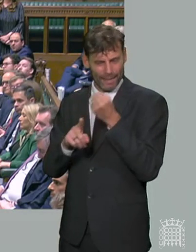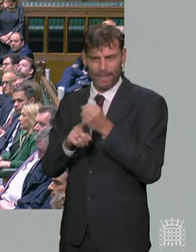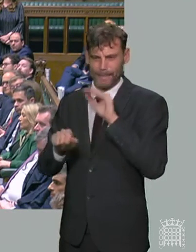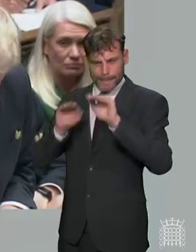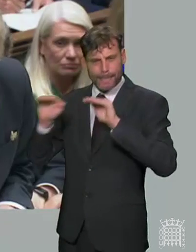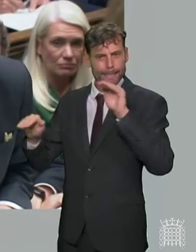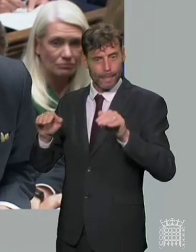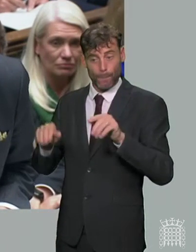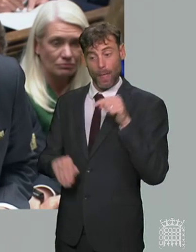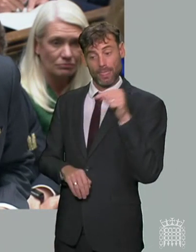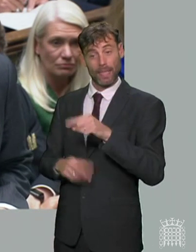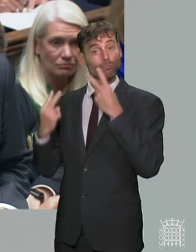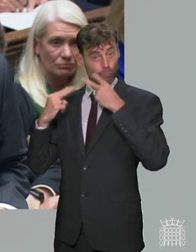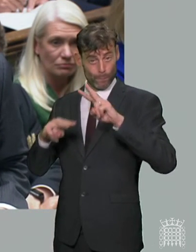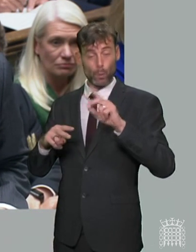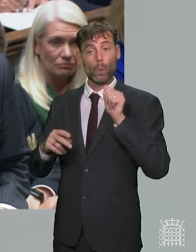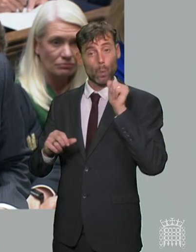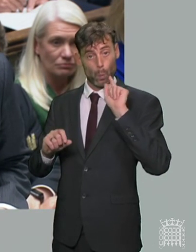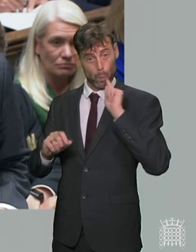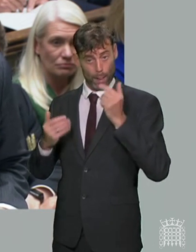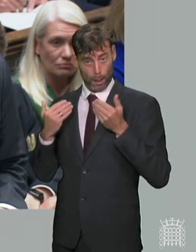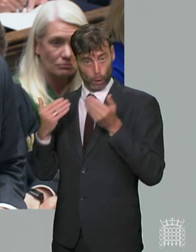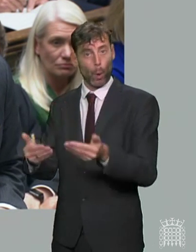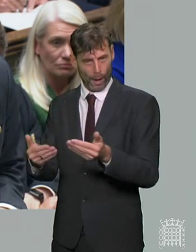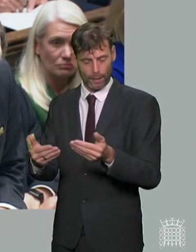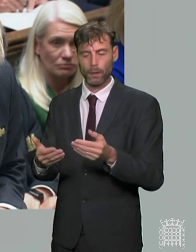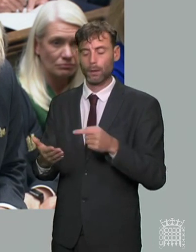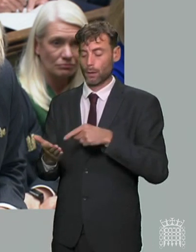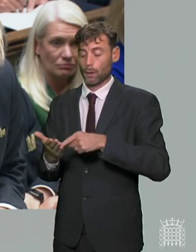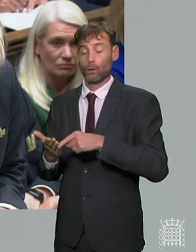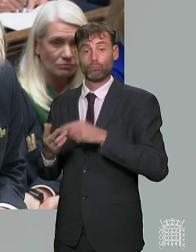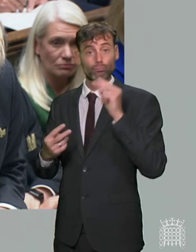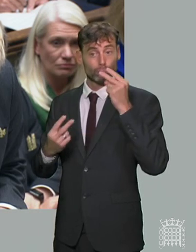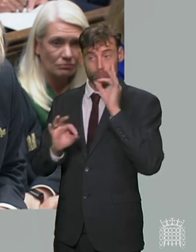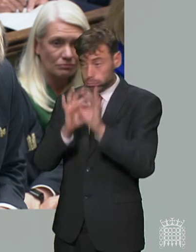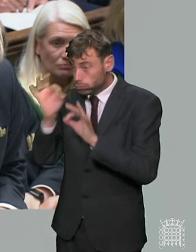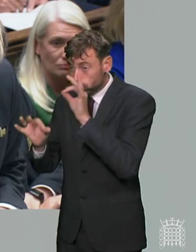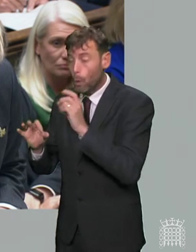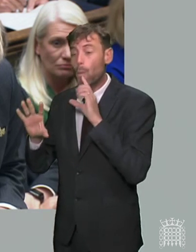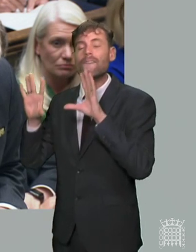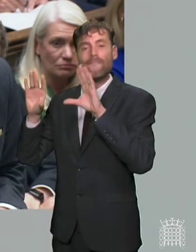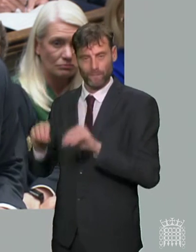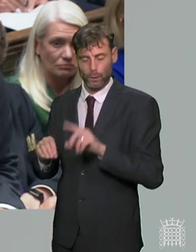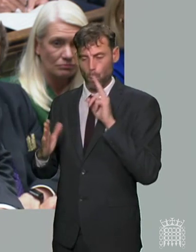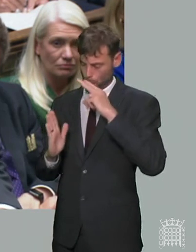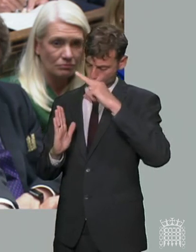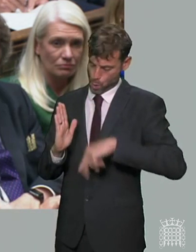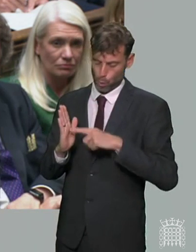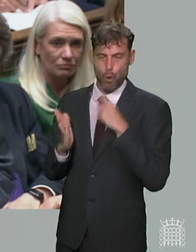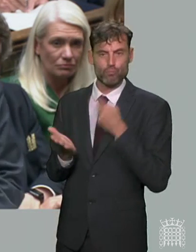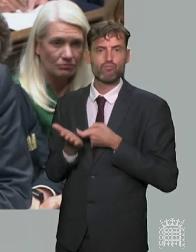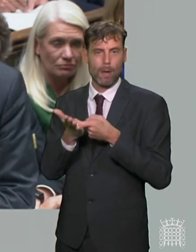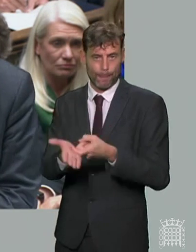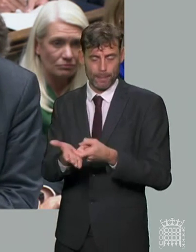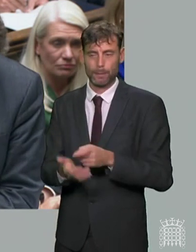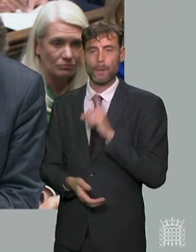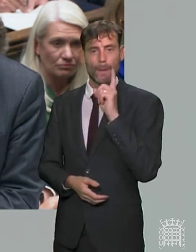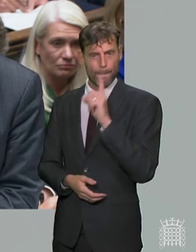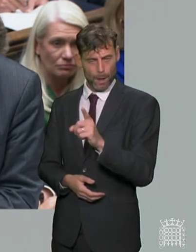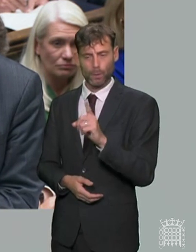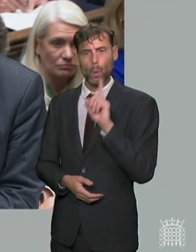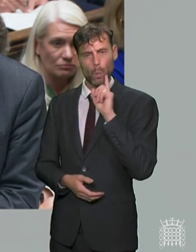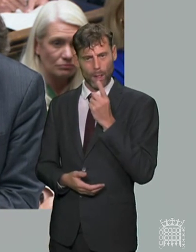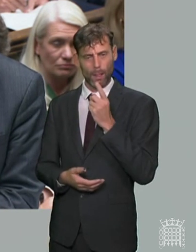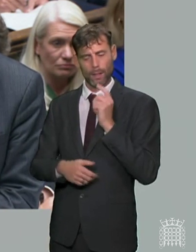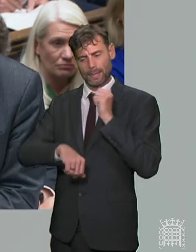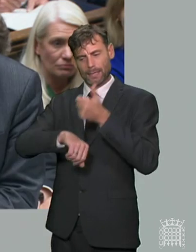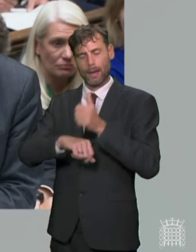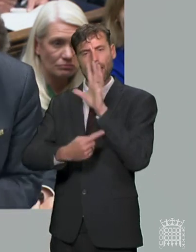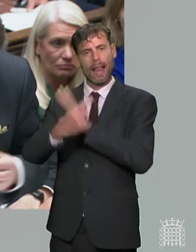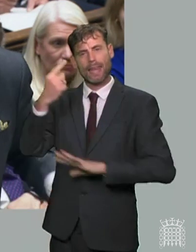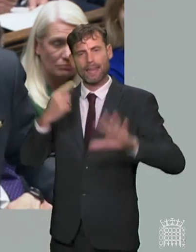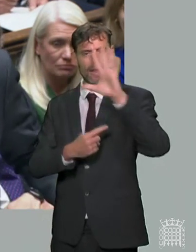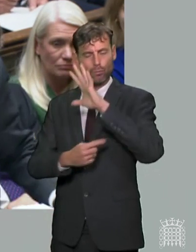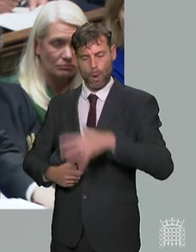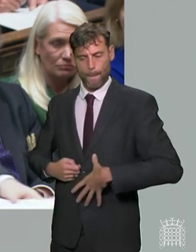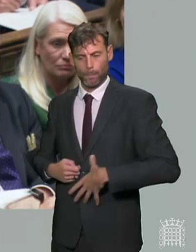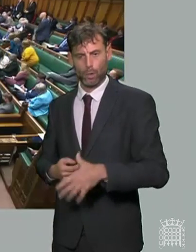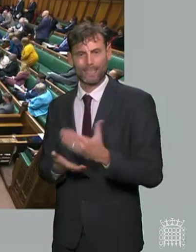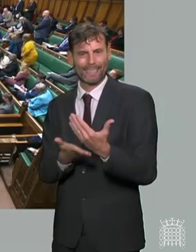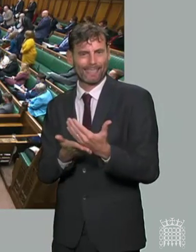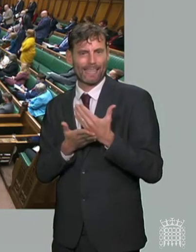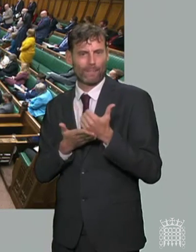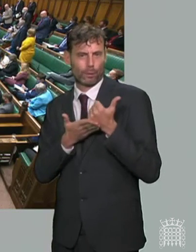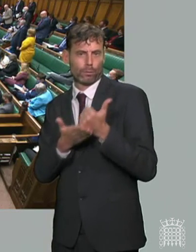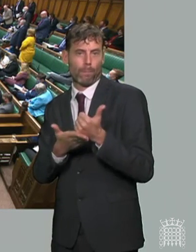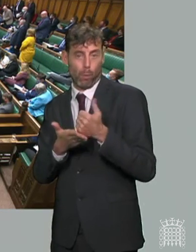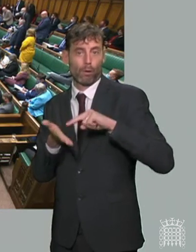The review is going ahead and we will look at what to do once it has been completed, but in the meantime Nottingham University Hospitals NHS Trust is going to be supported through the national maternity safety support programme.